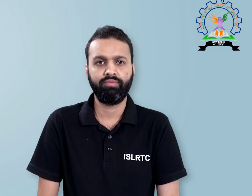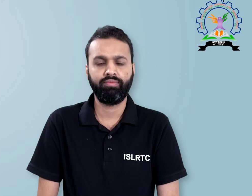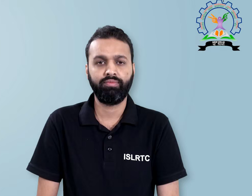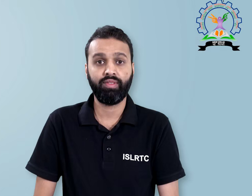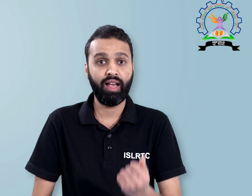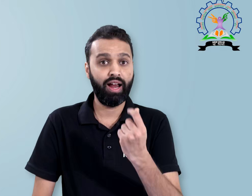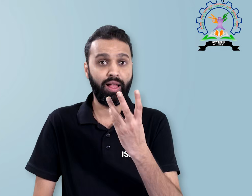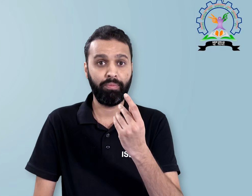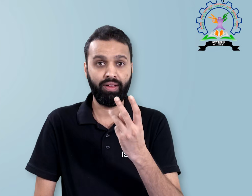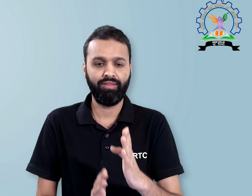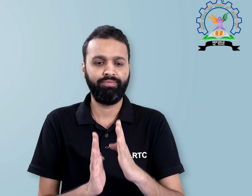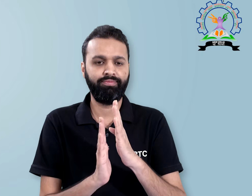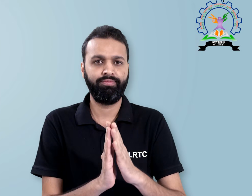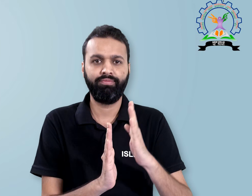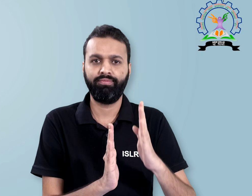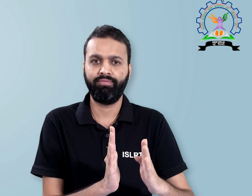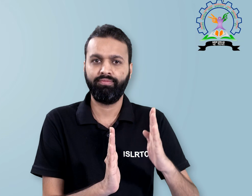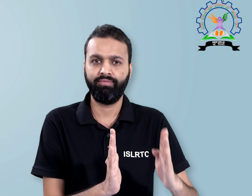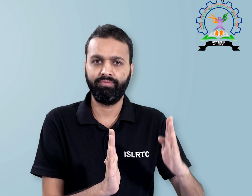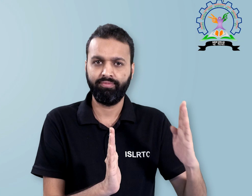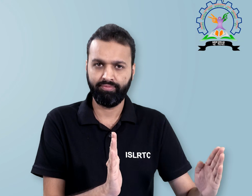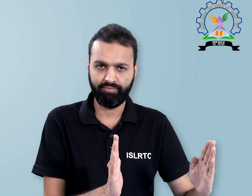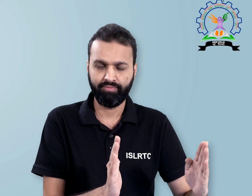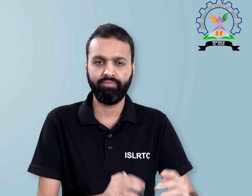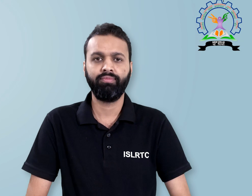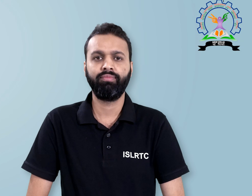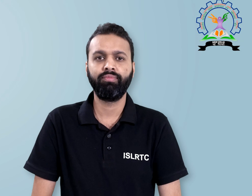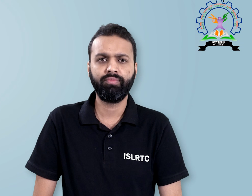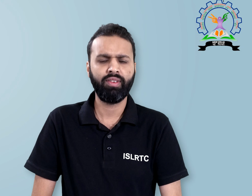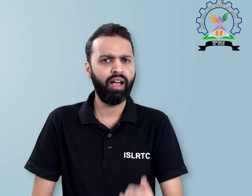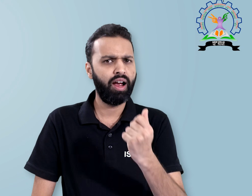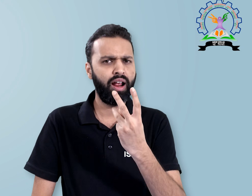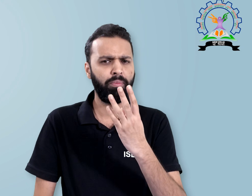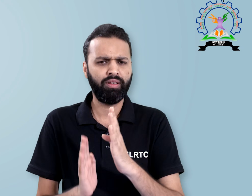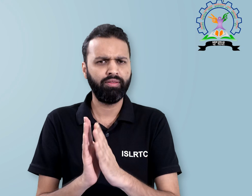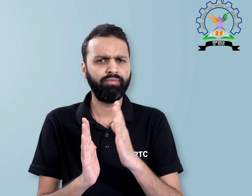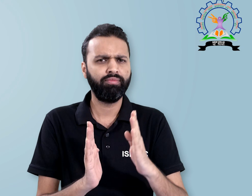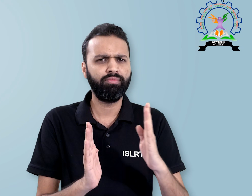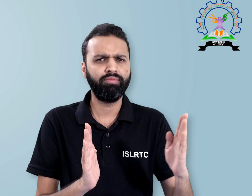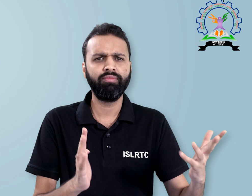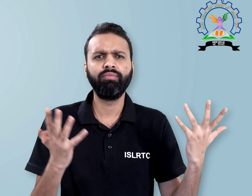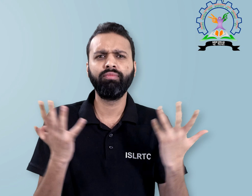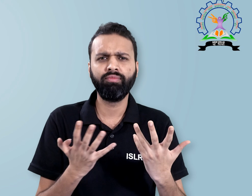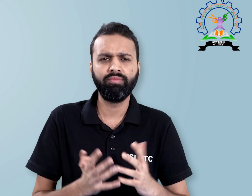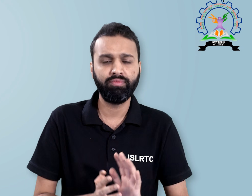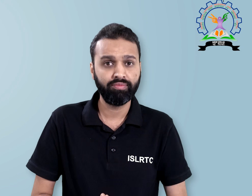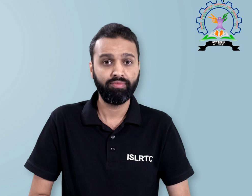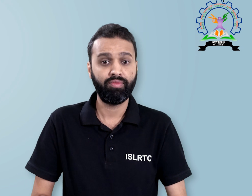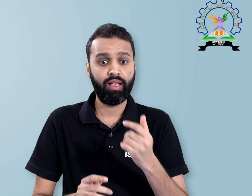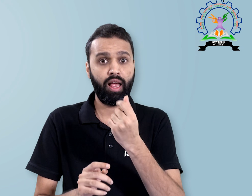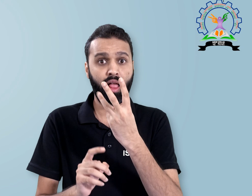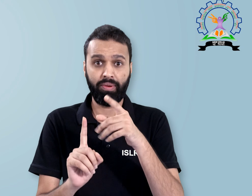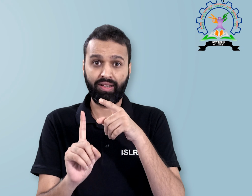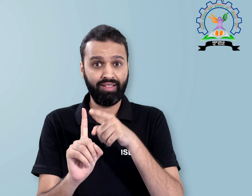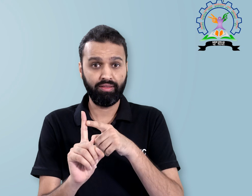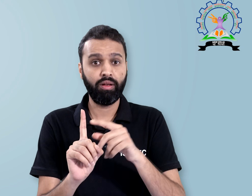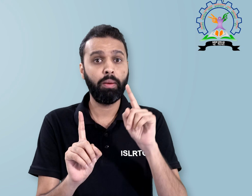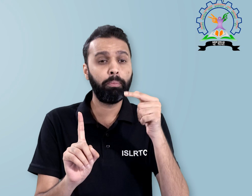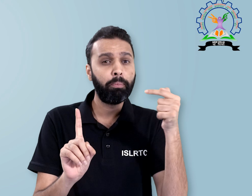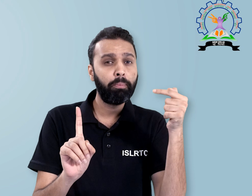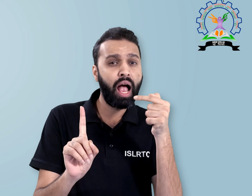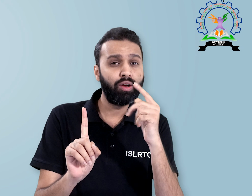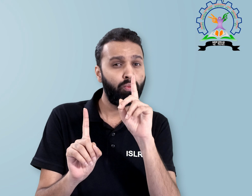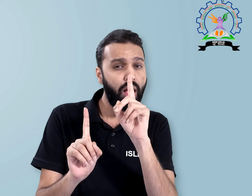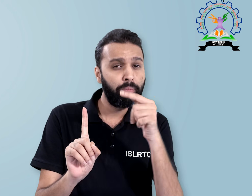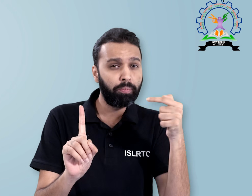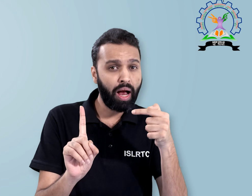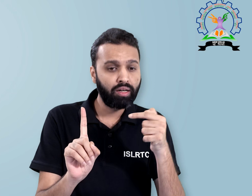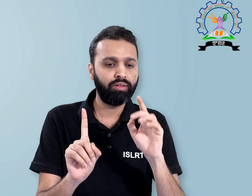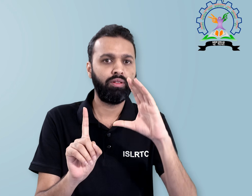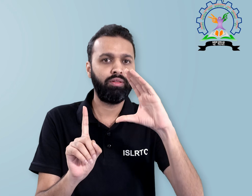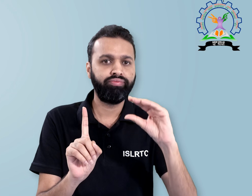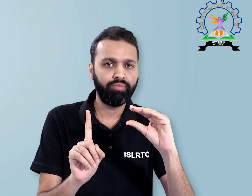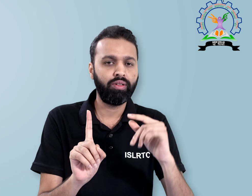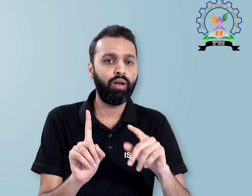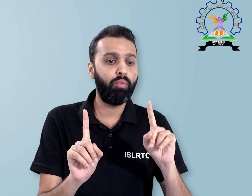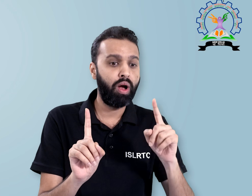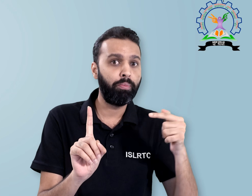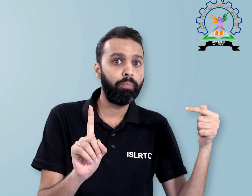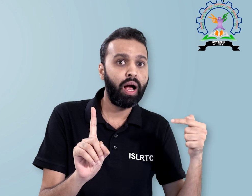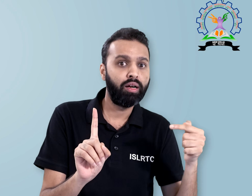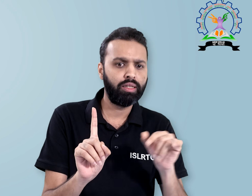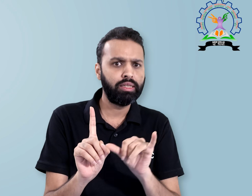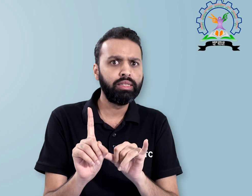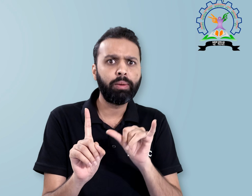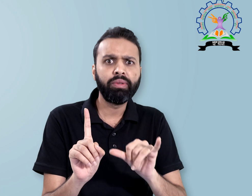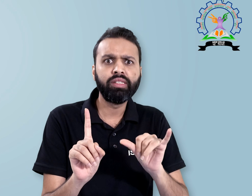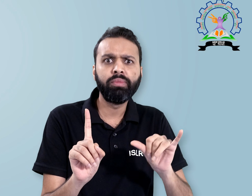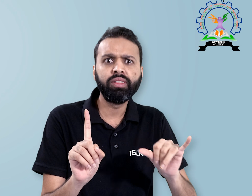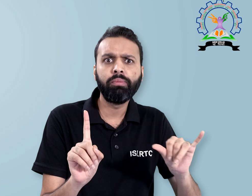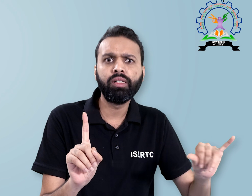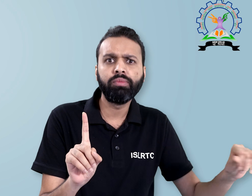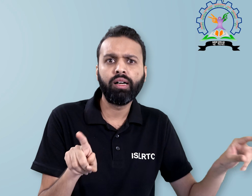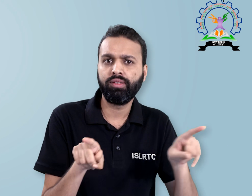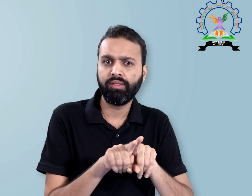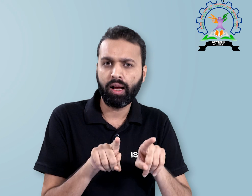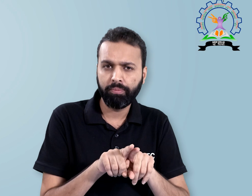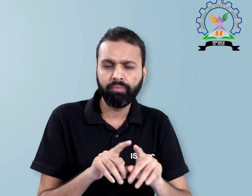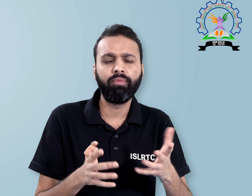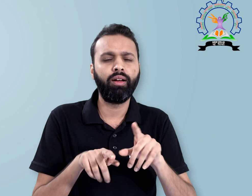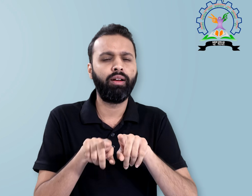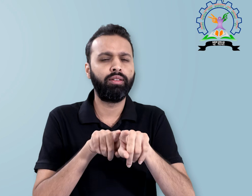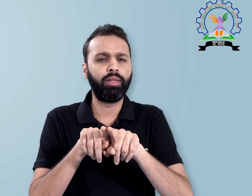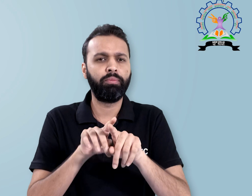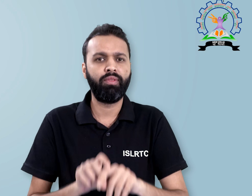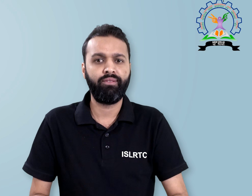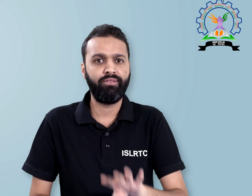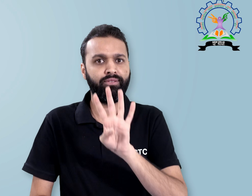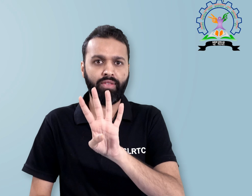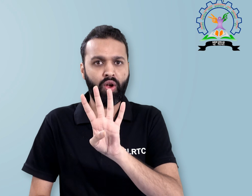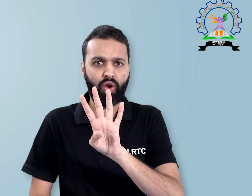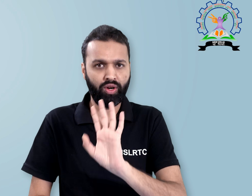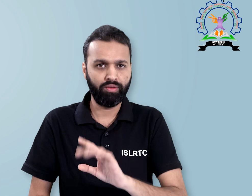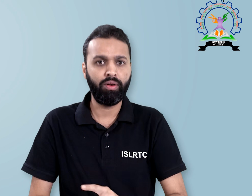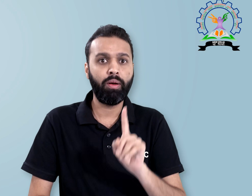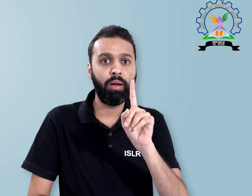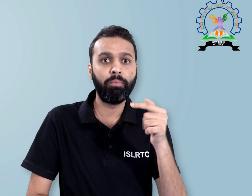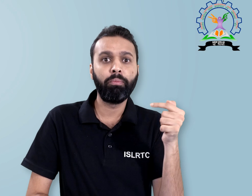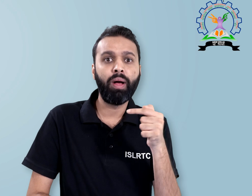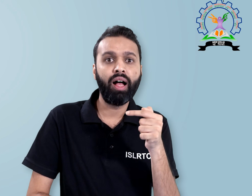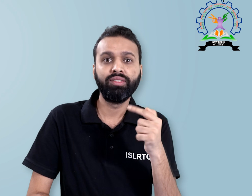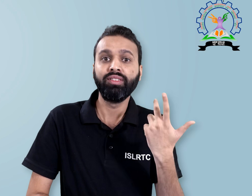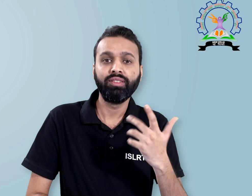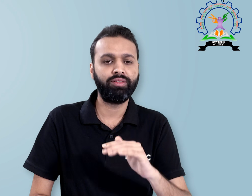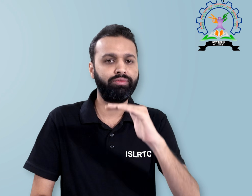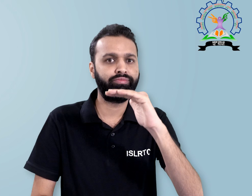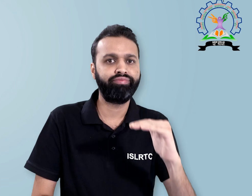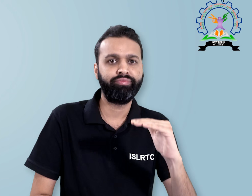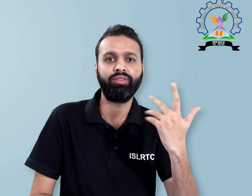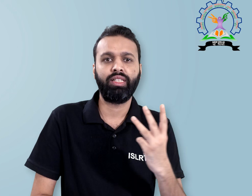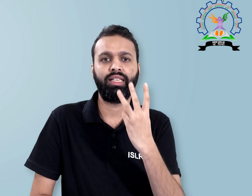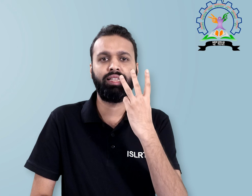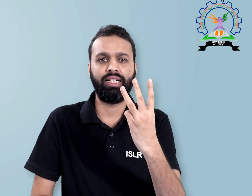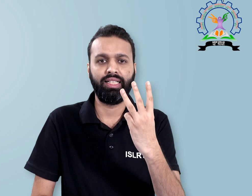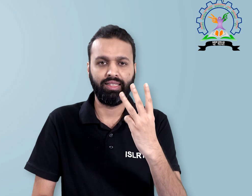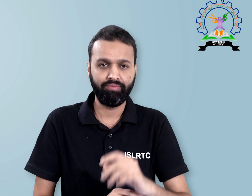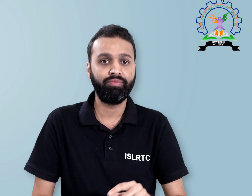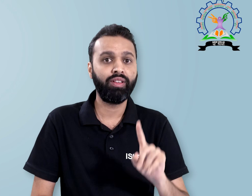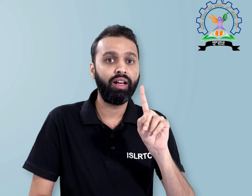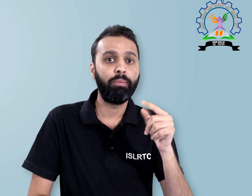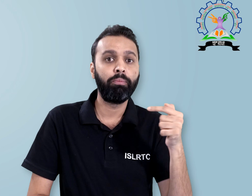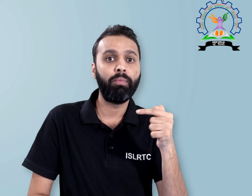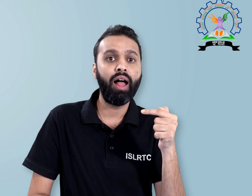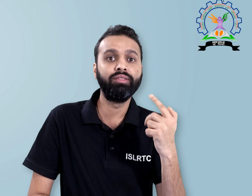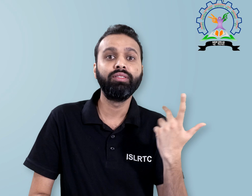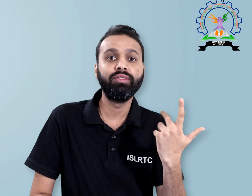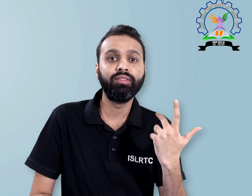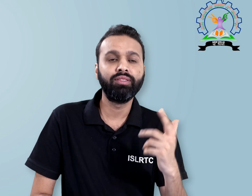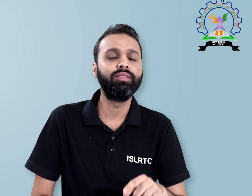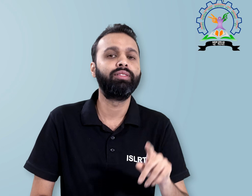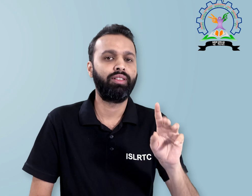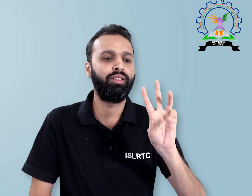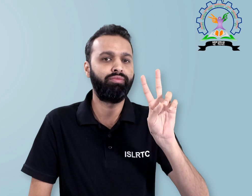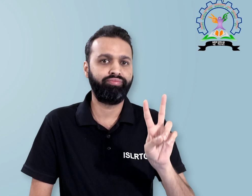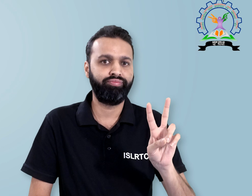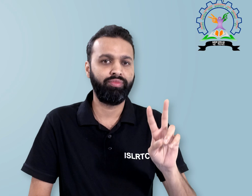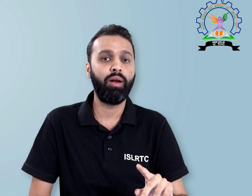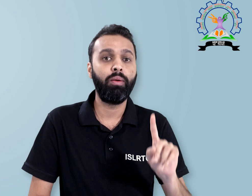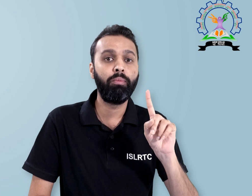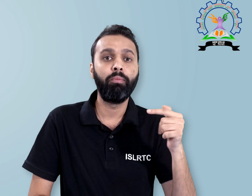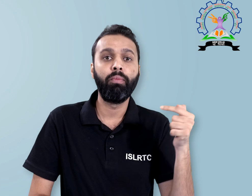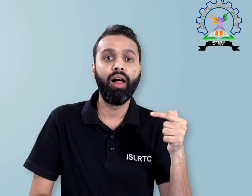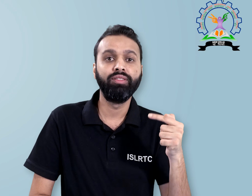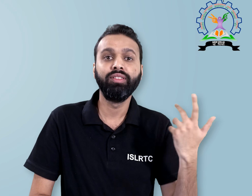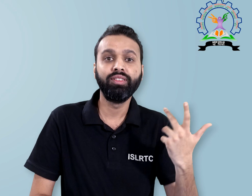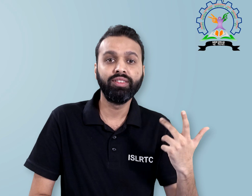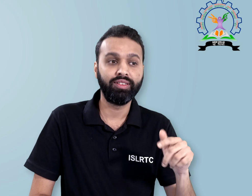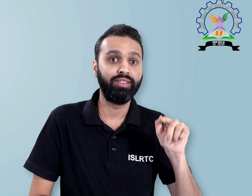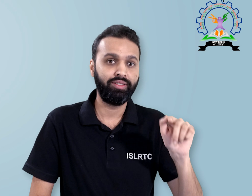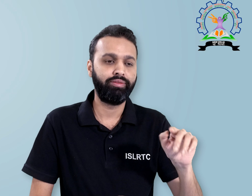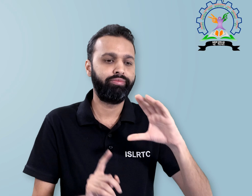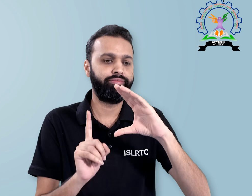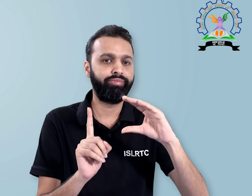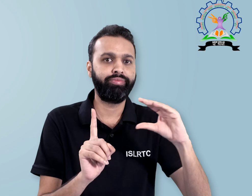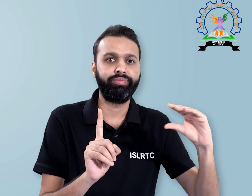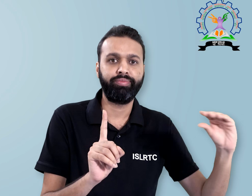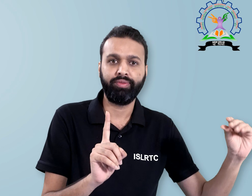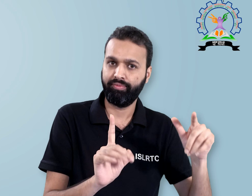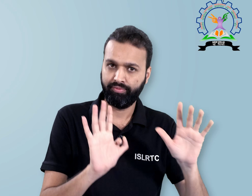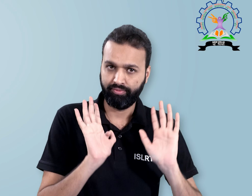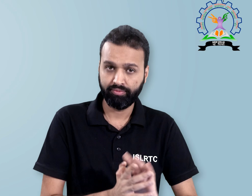Arithmetic Sequence, Arithmetic Progression An Arithmetic Progression of numbers in which the difference between any two consecutive terms is constant. If we add or subtract the same number each time to make a sequence, it is an arithmetic sequence. For example 4, 7, 10, 13, 16 is an arithmetic sequence as the difference of any consecutive numbers is 3.